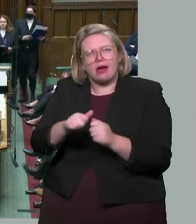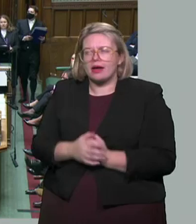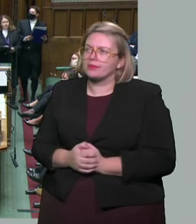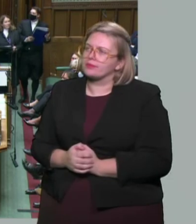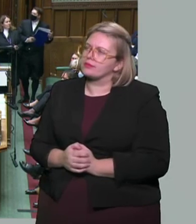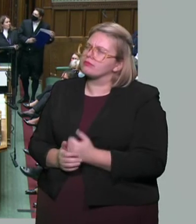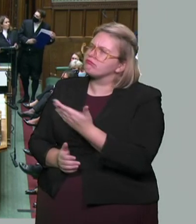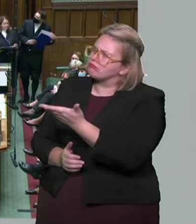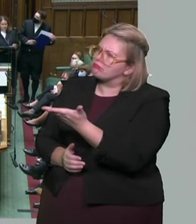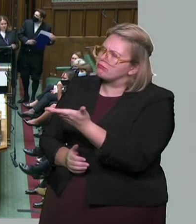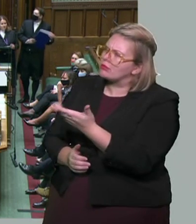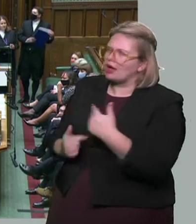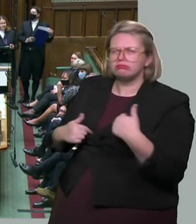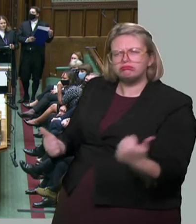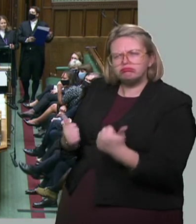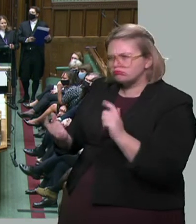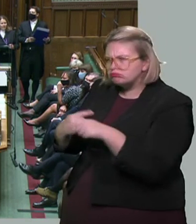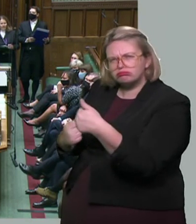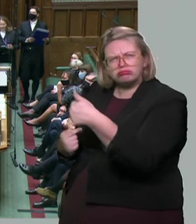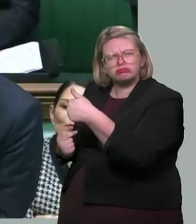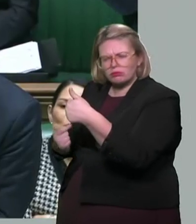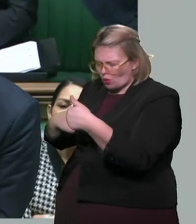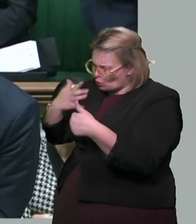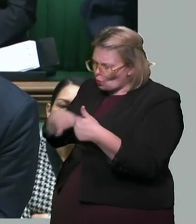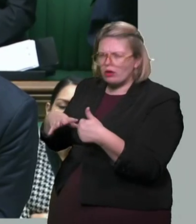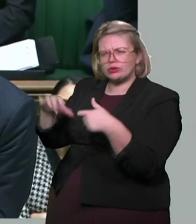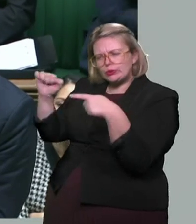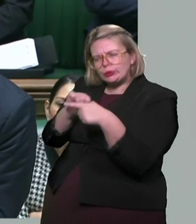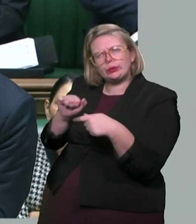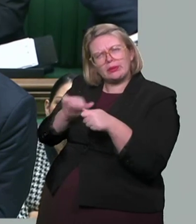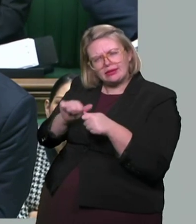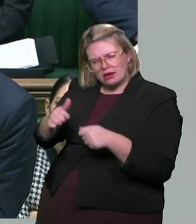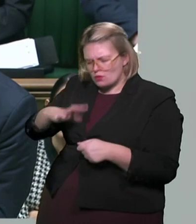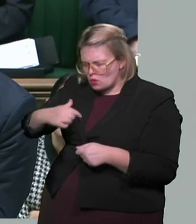I have already said that we are willing to look at anything to strengthen the legislation.